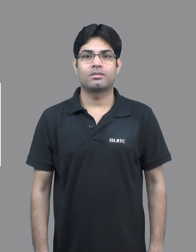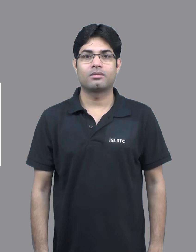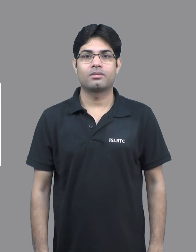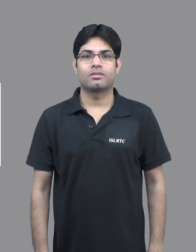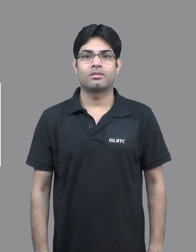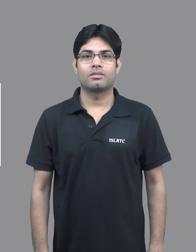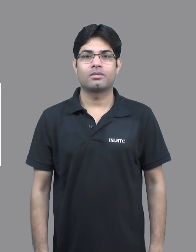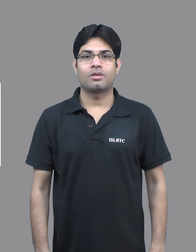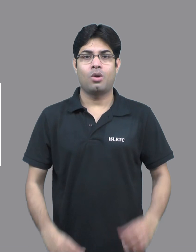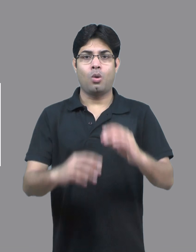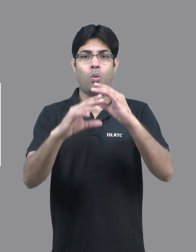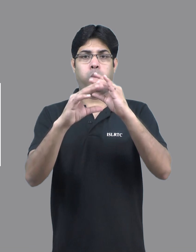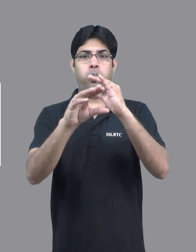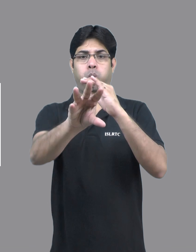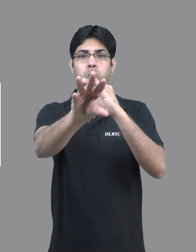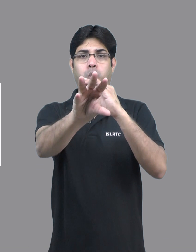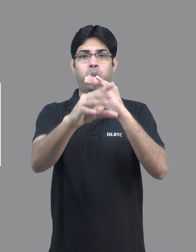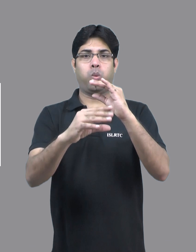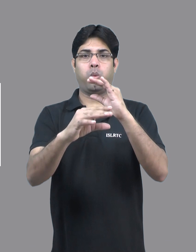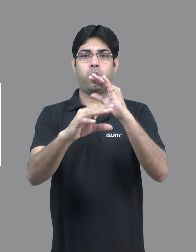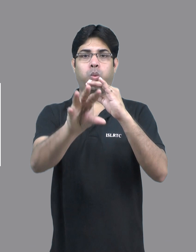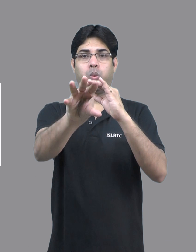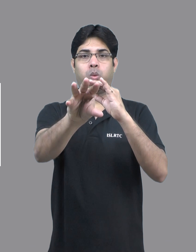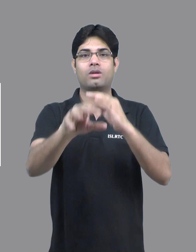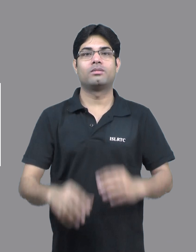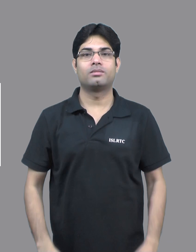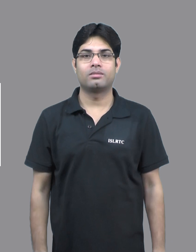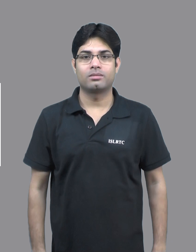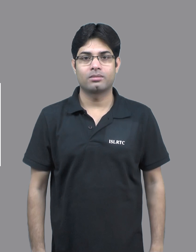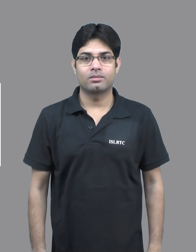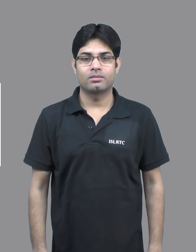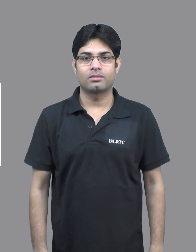Bugle